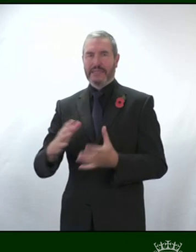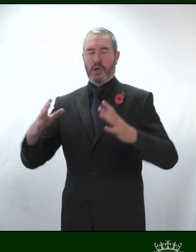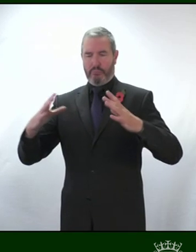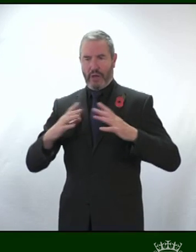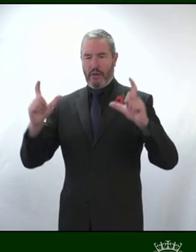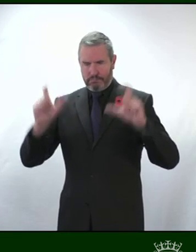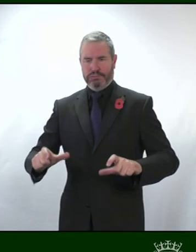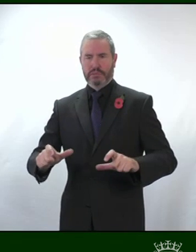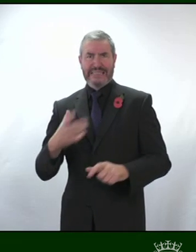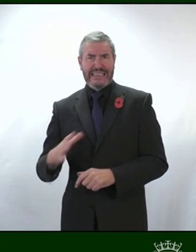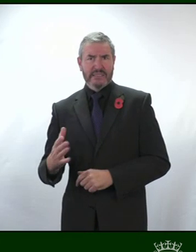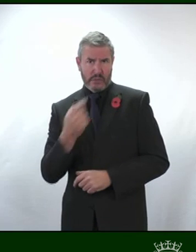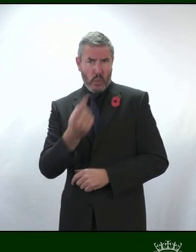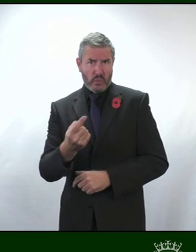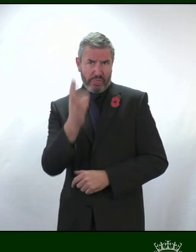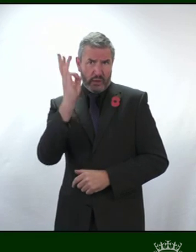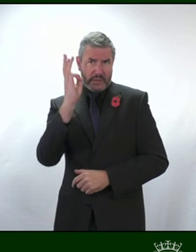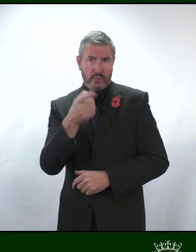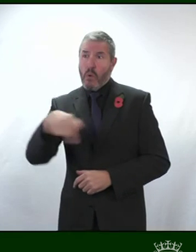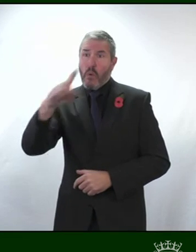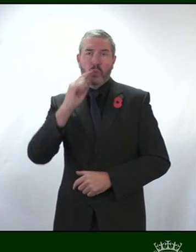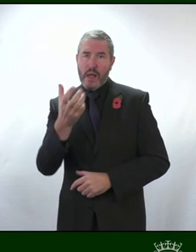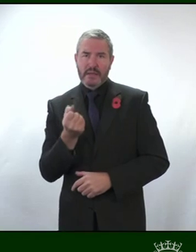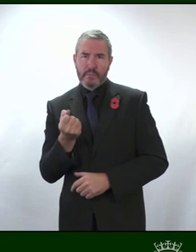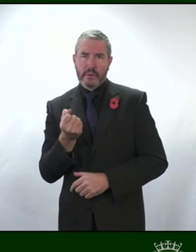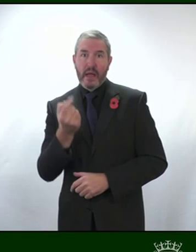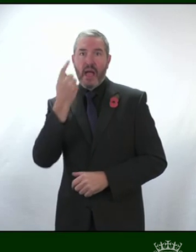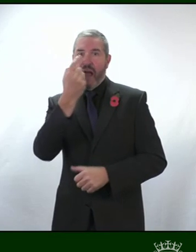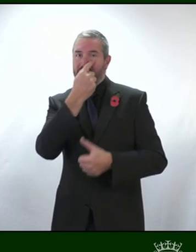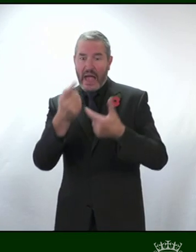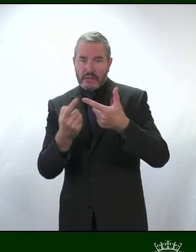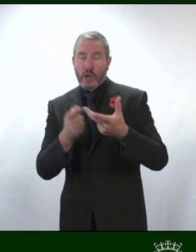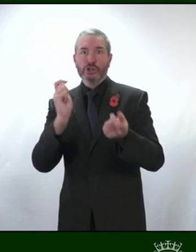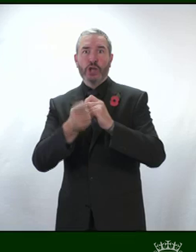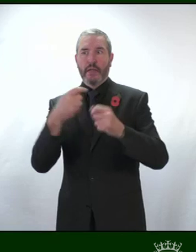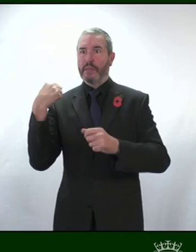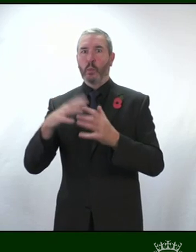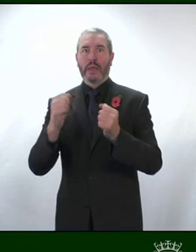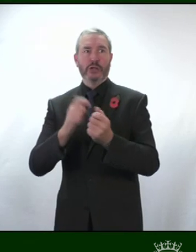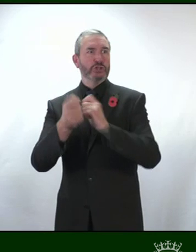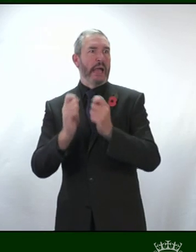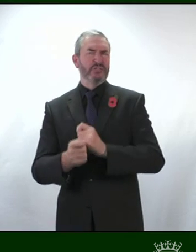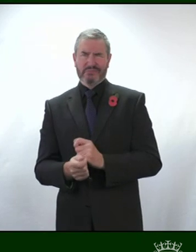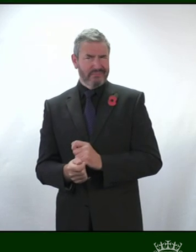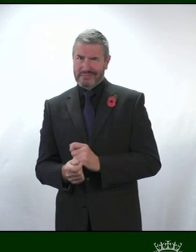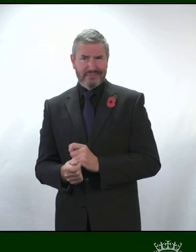I do not buy the argument—I do not think anybody does—that the facts suddenly changed this weekend.